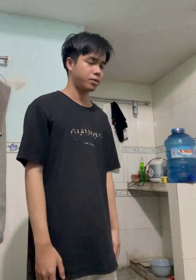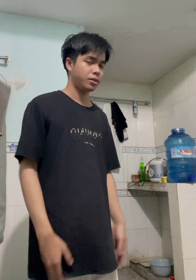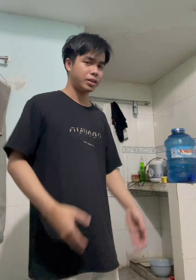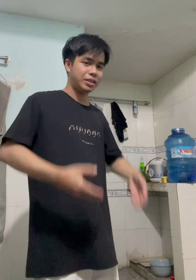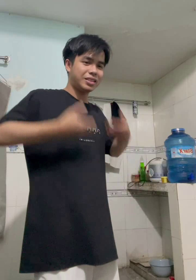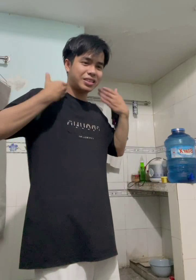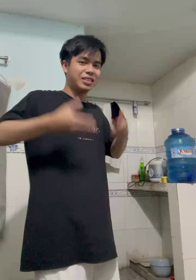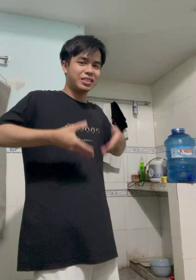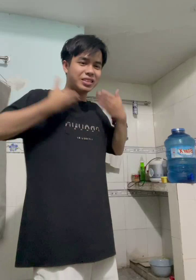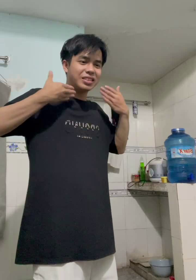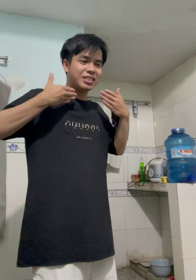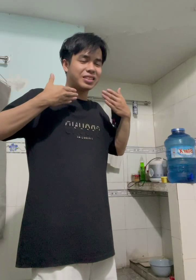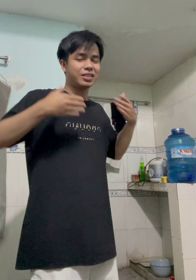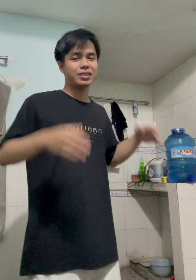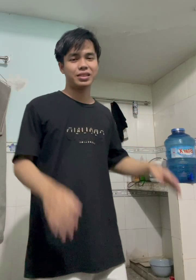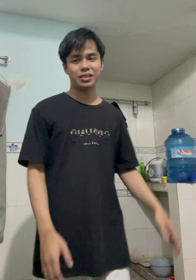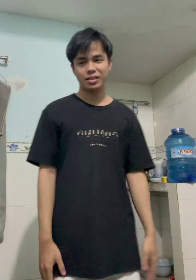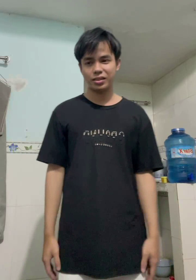vui ve